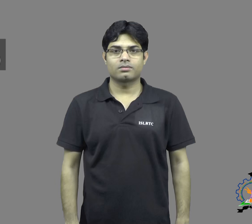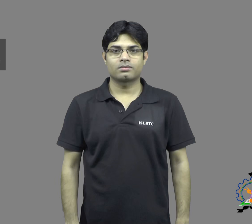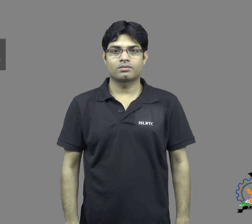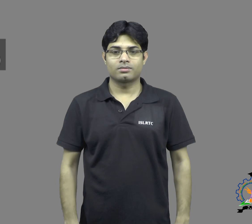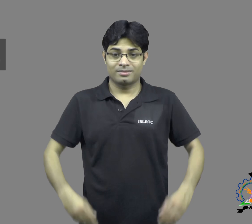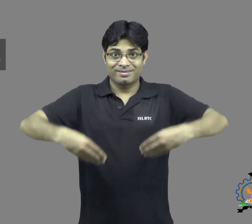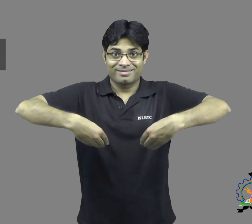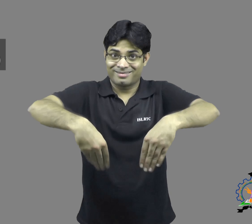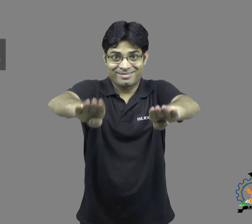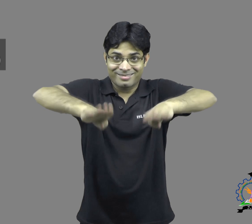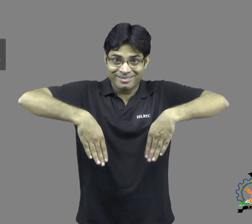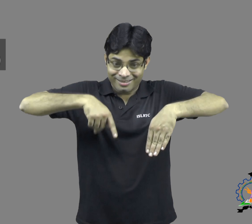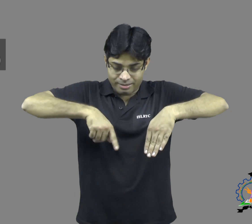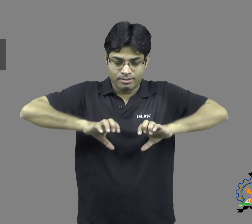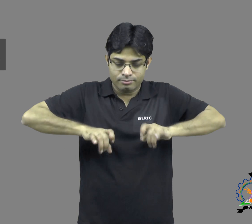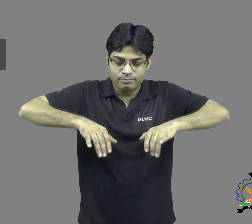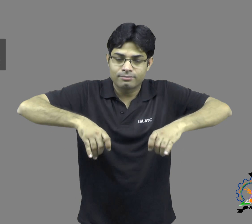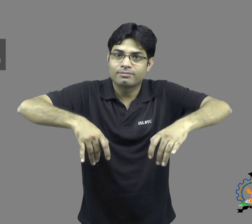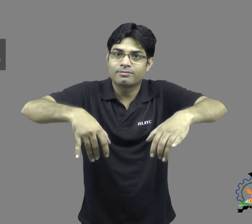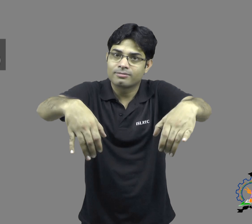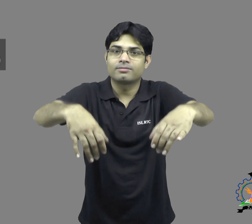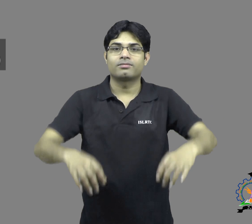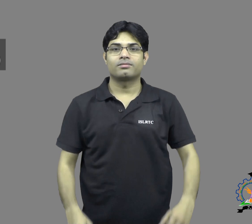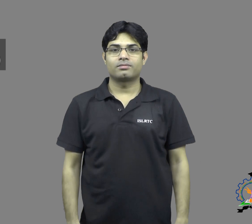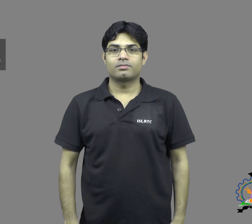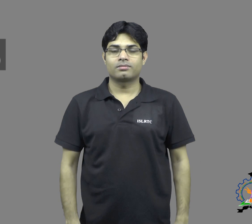Roll (Eg Mat)